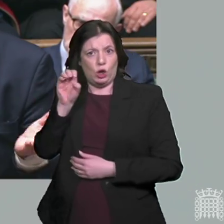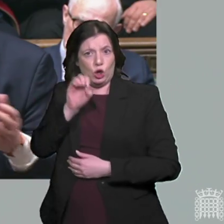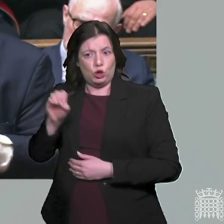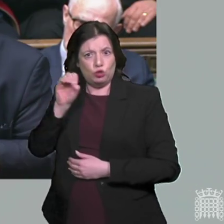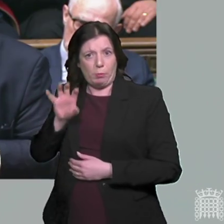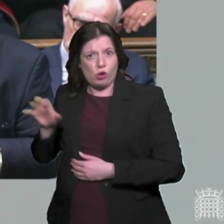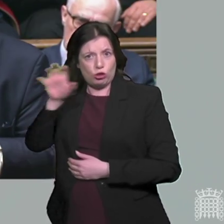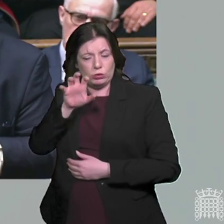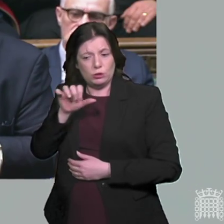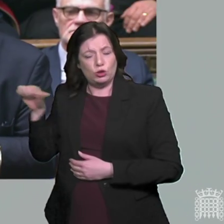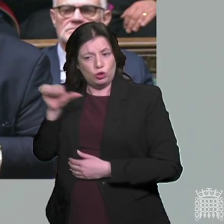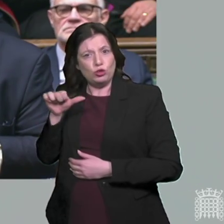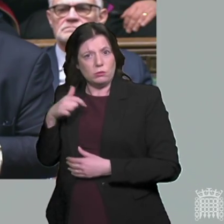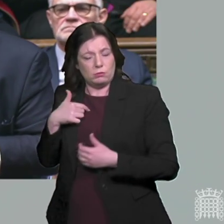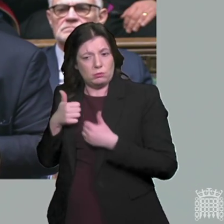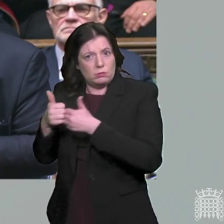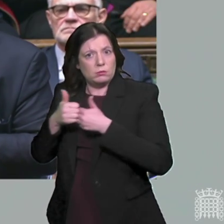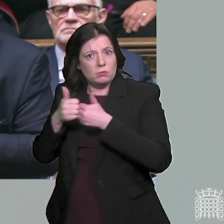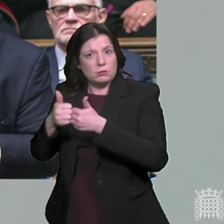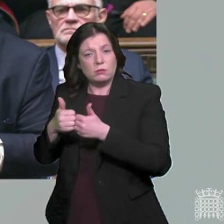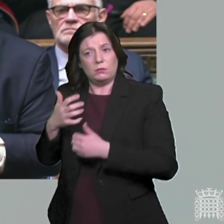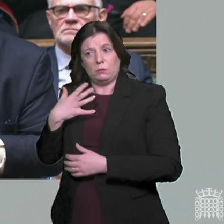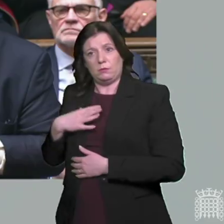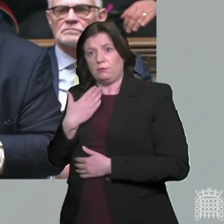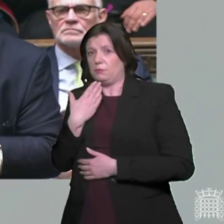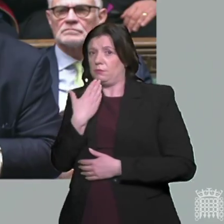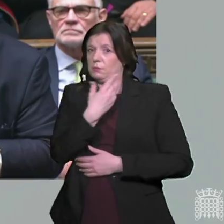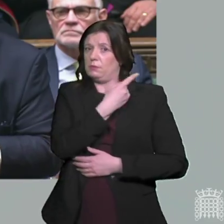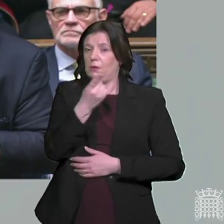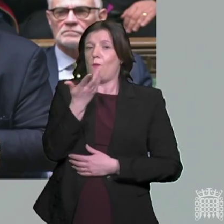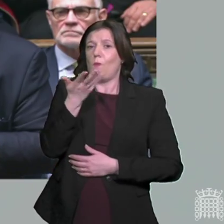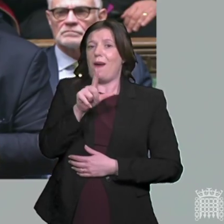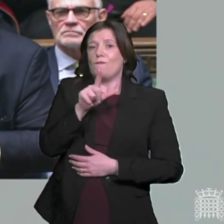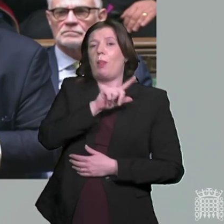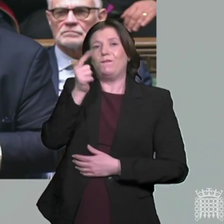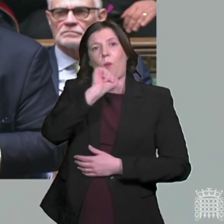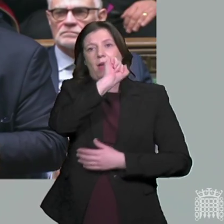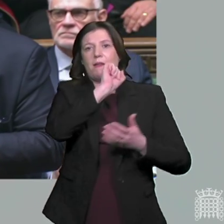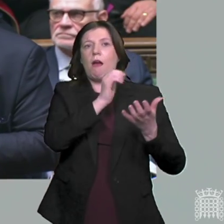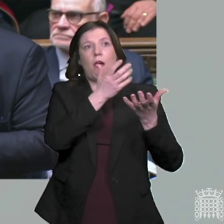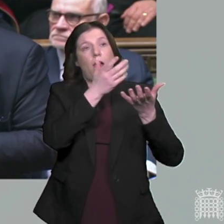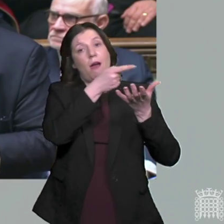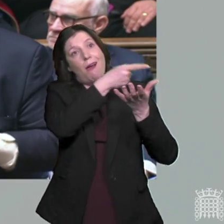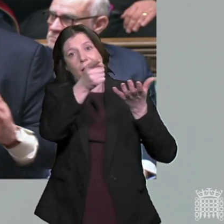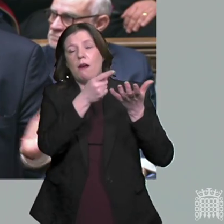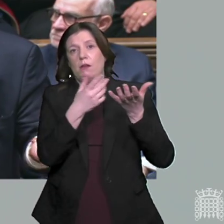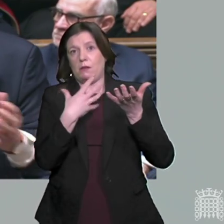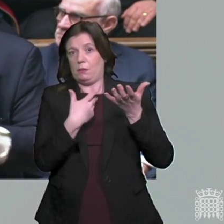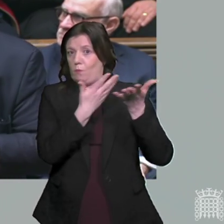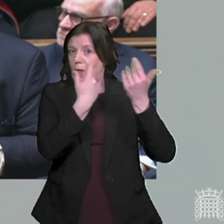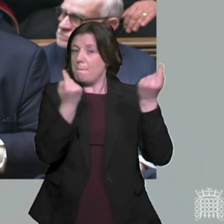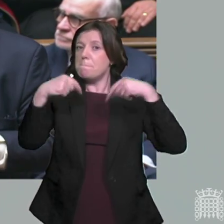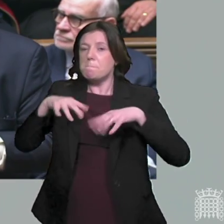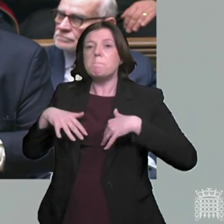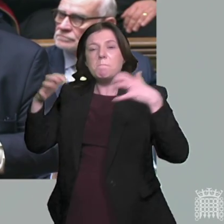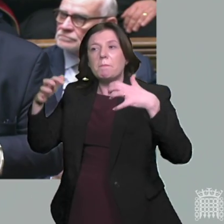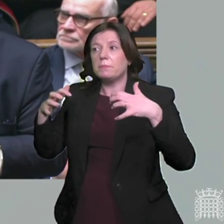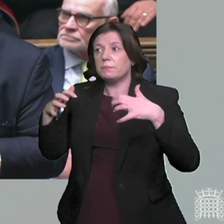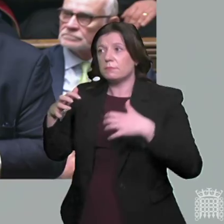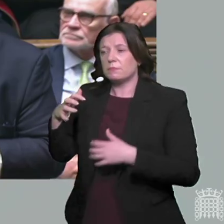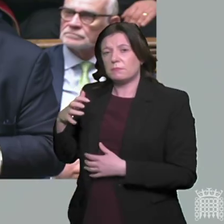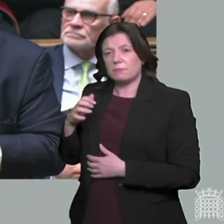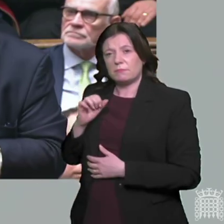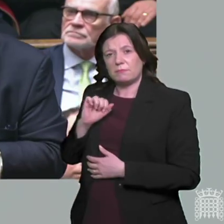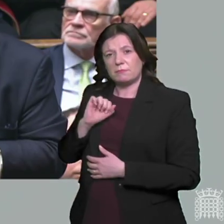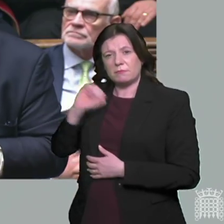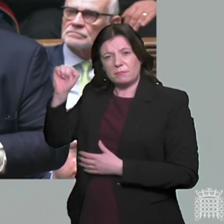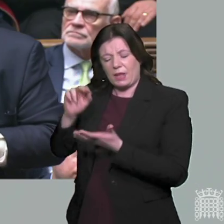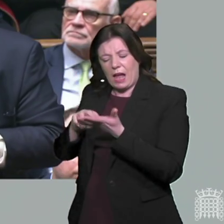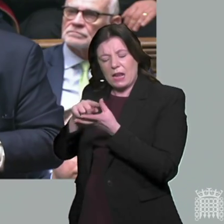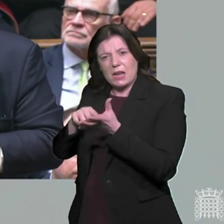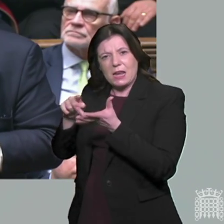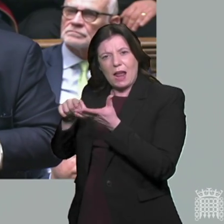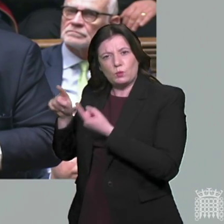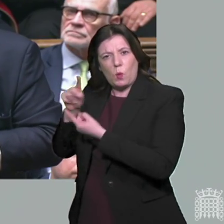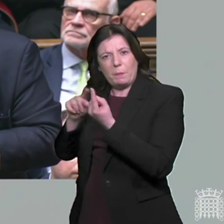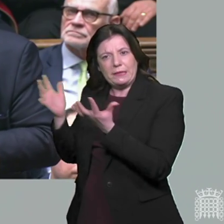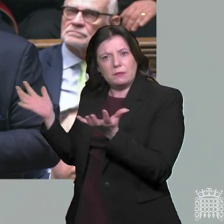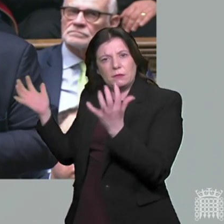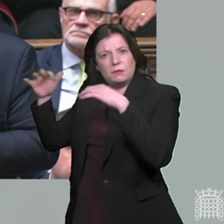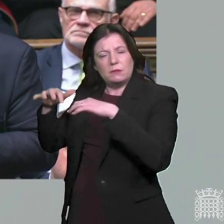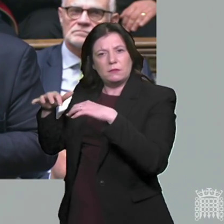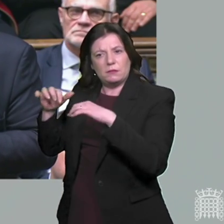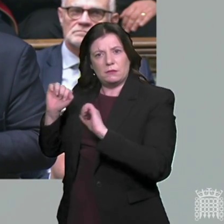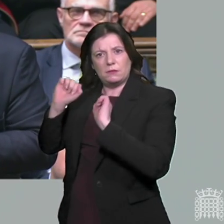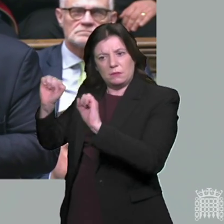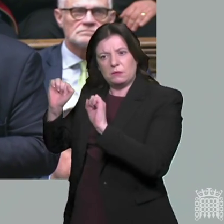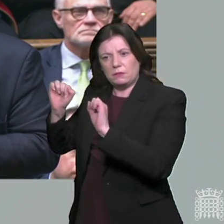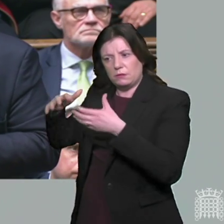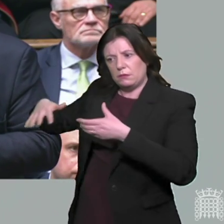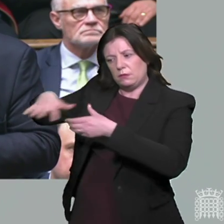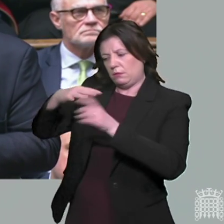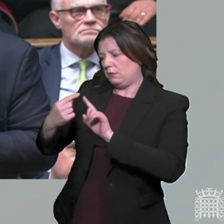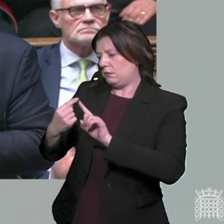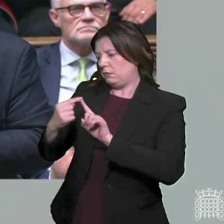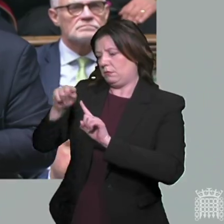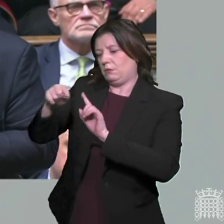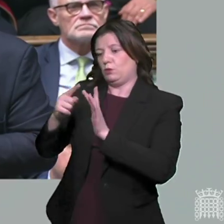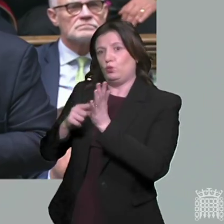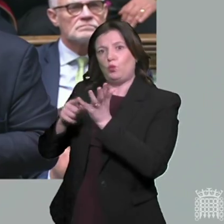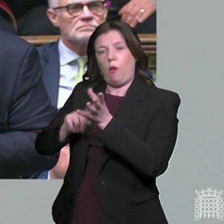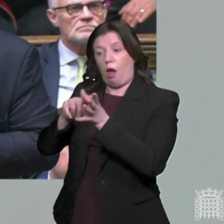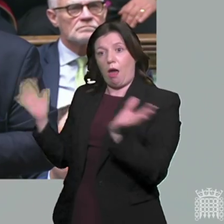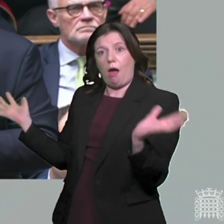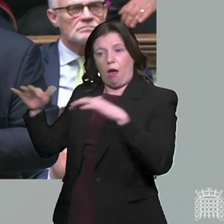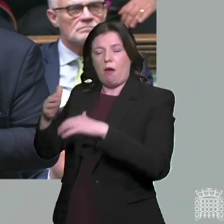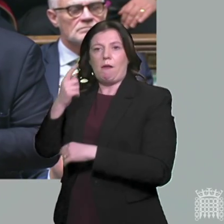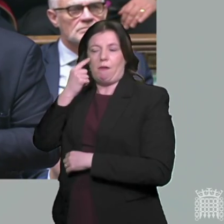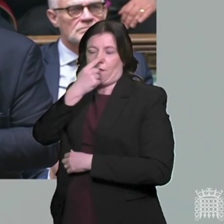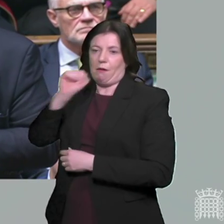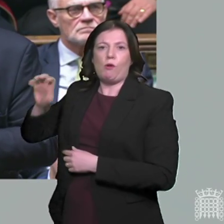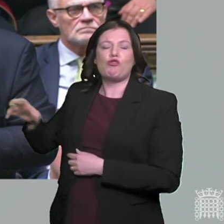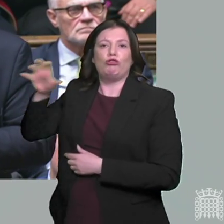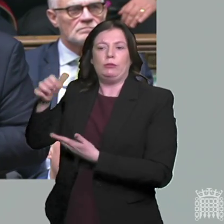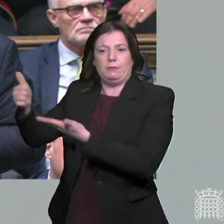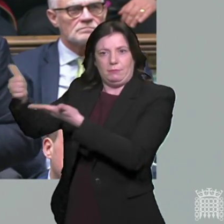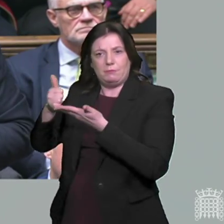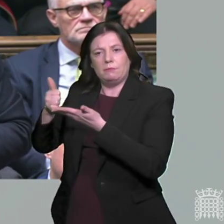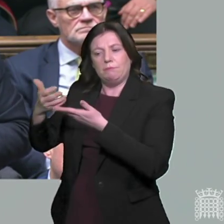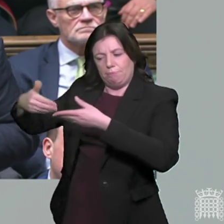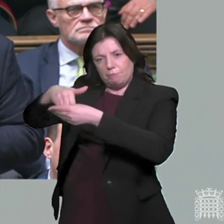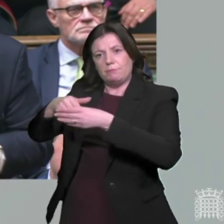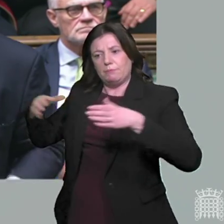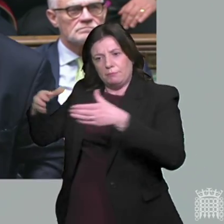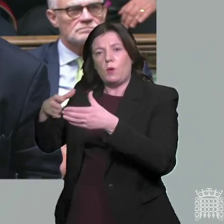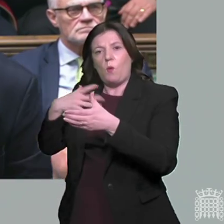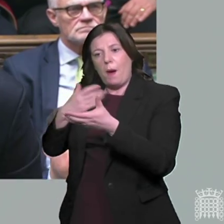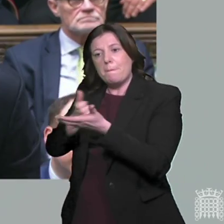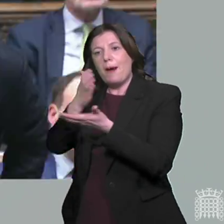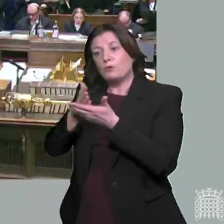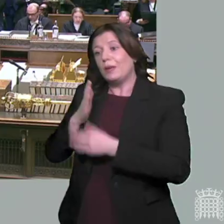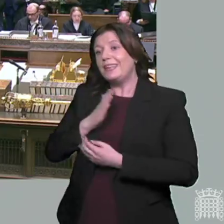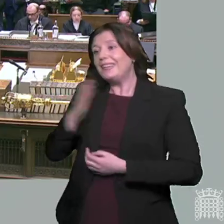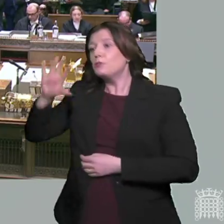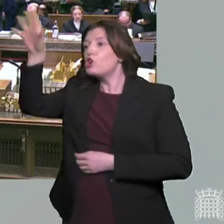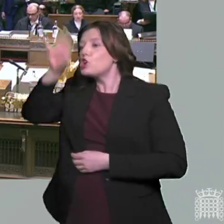Will he welcome the delegation here today from Lithuania, and does he agree with me that the decision to hold the Heads of State of NATO meeting in Lithuania—in Vilnius—in July shows what a strong ally it is and also how important we think it is to strengthen the eastern flank?